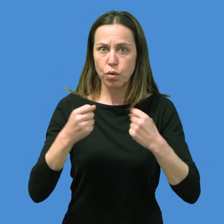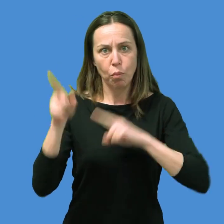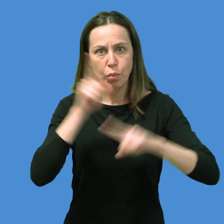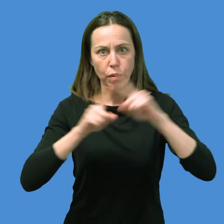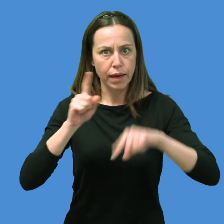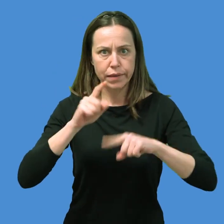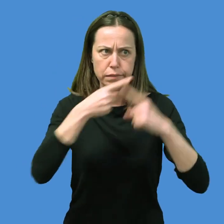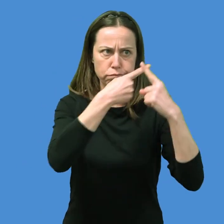problema